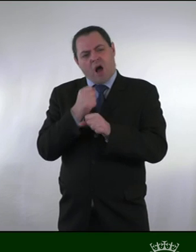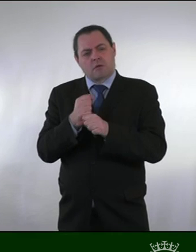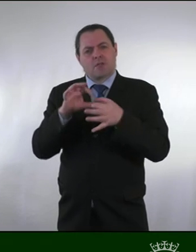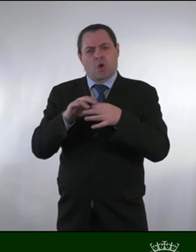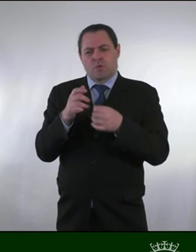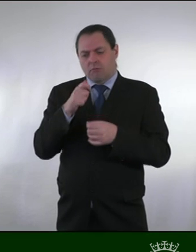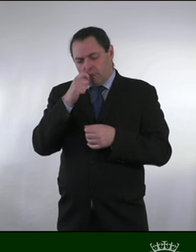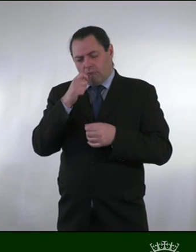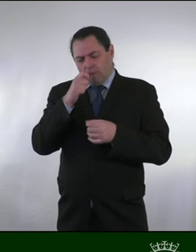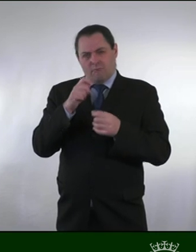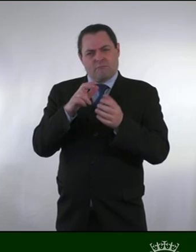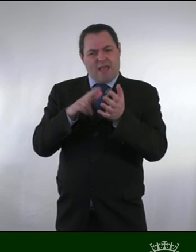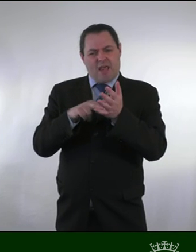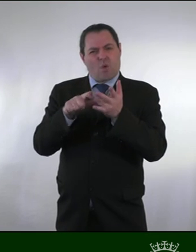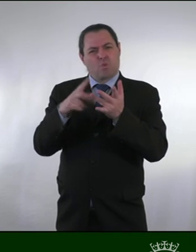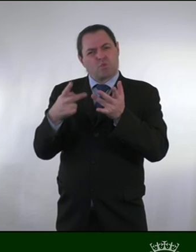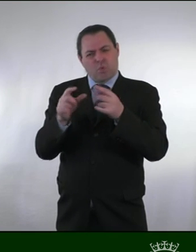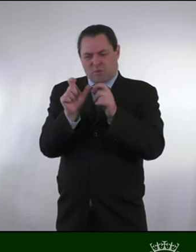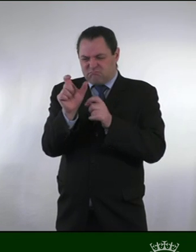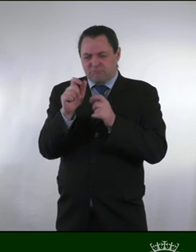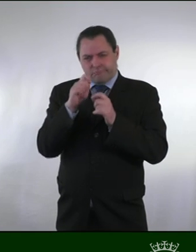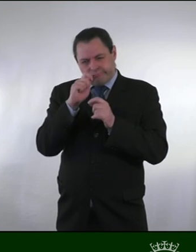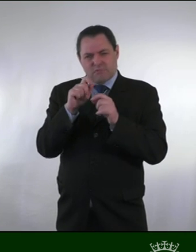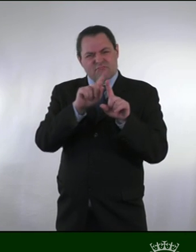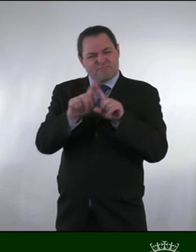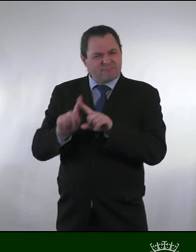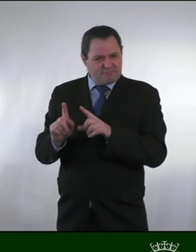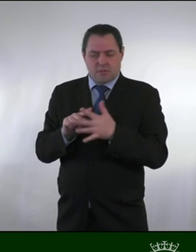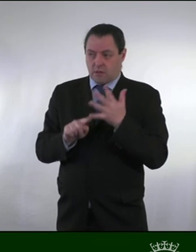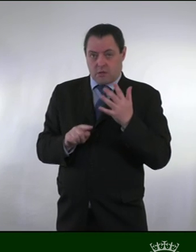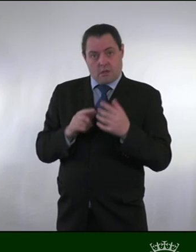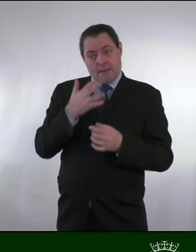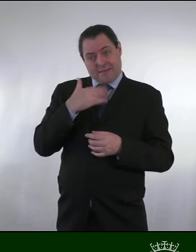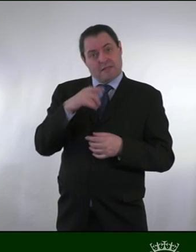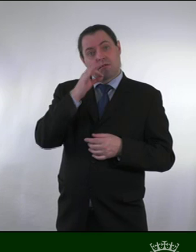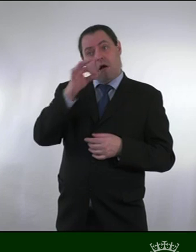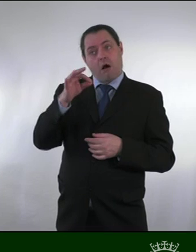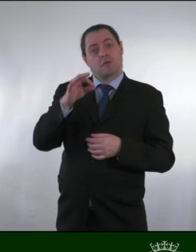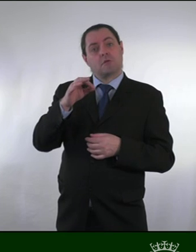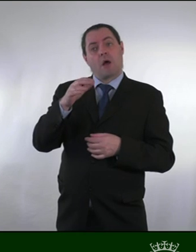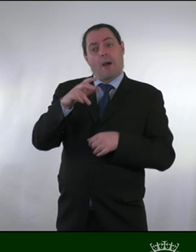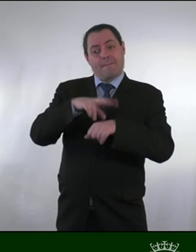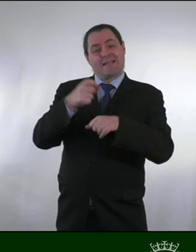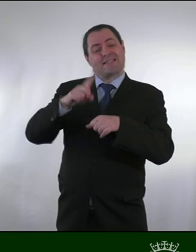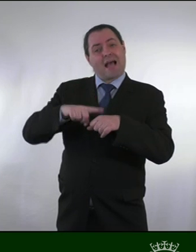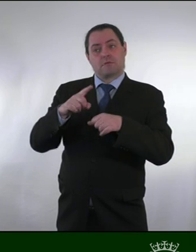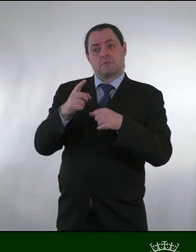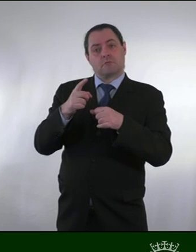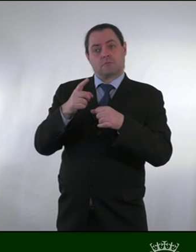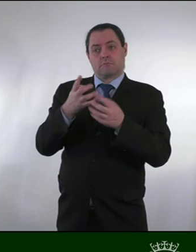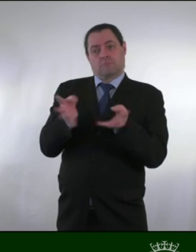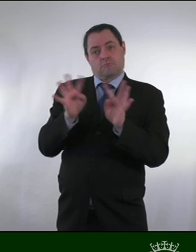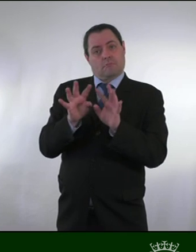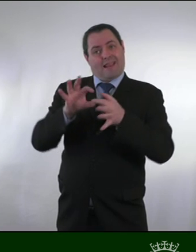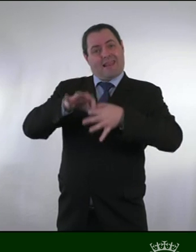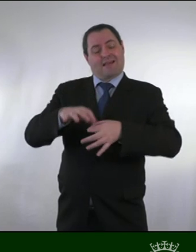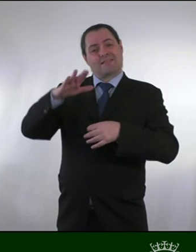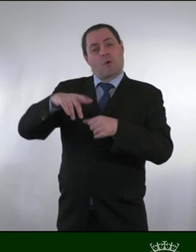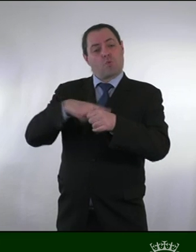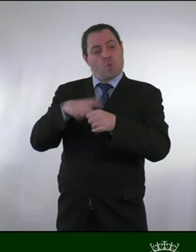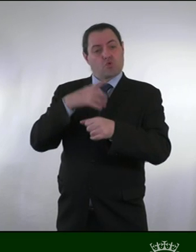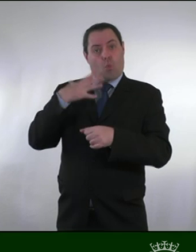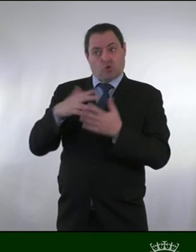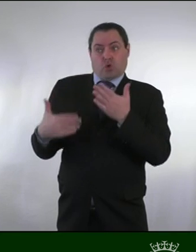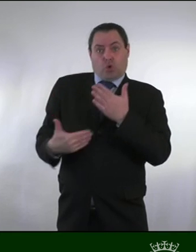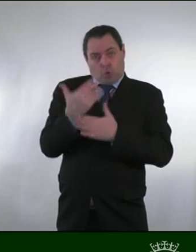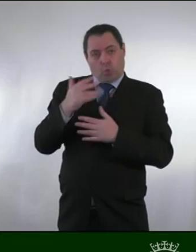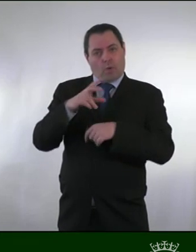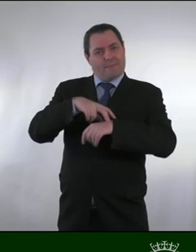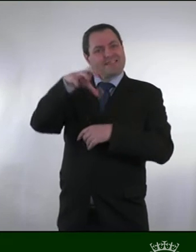Will the Prime Minister back my campaign and call on the Labour police and crime commissioner of South Yorkshire to restore a police presence and even reopen a police station on Dinnington High Street?